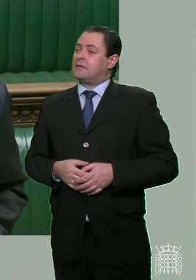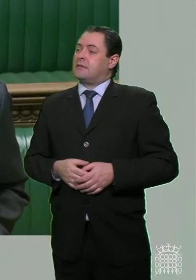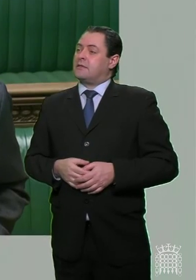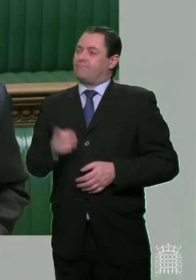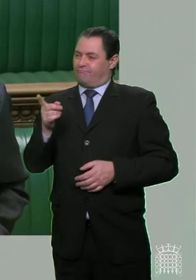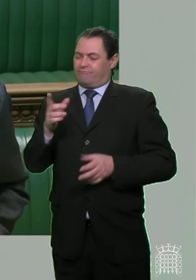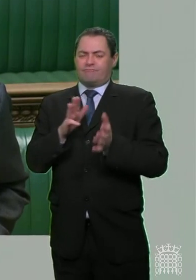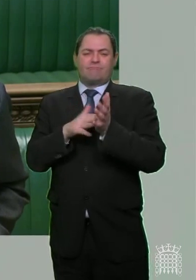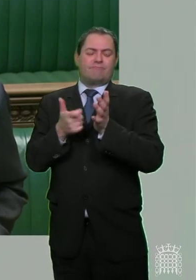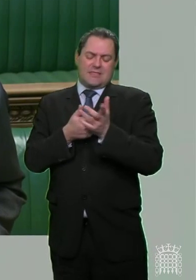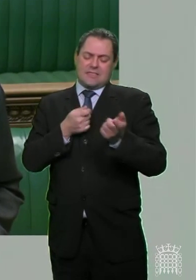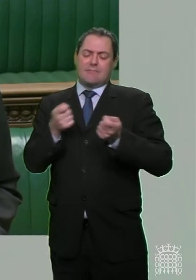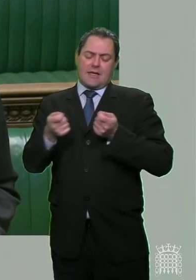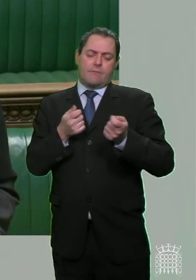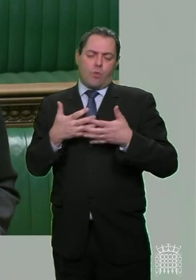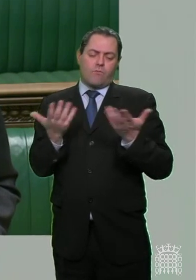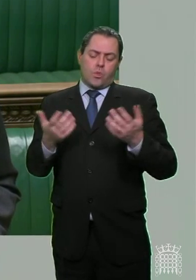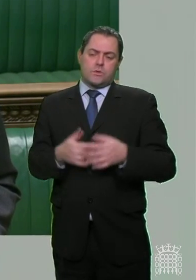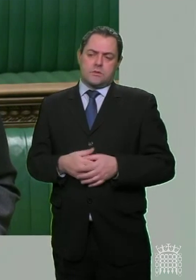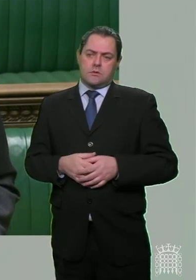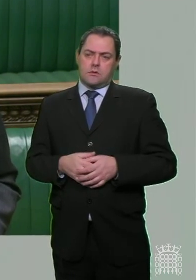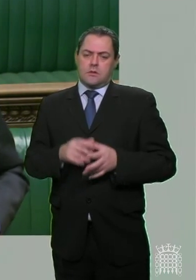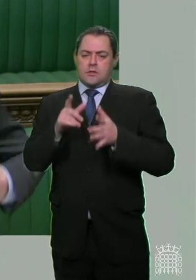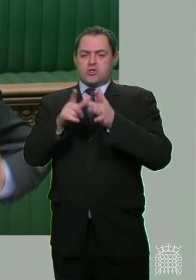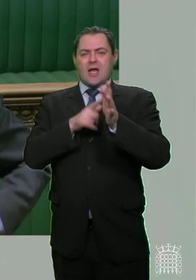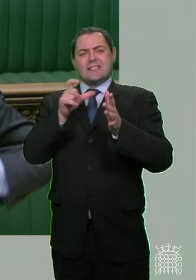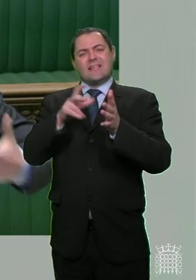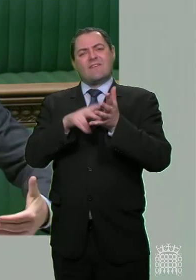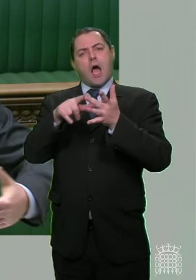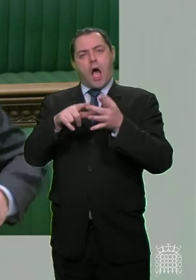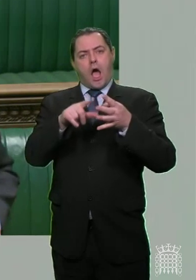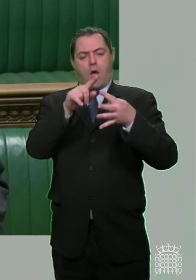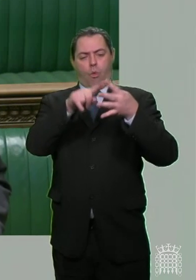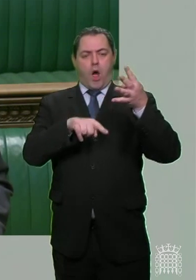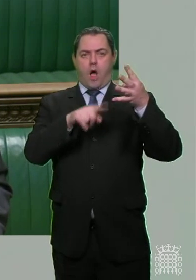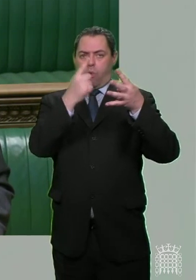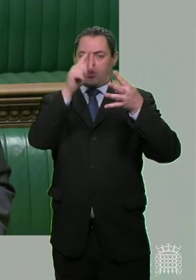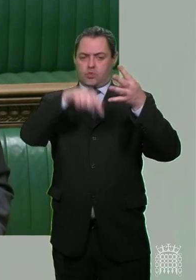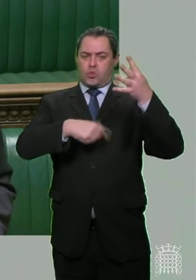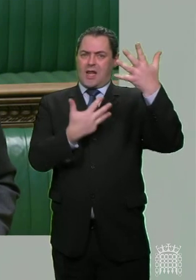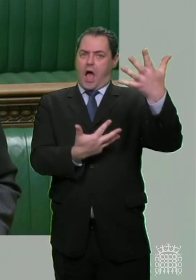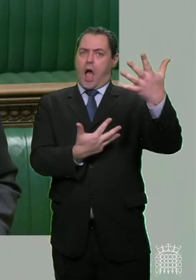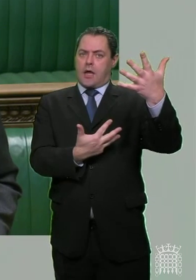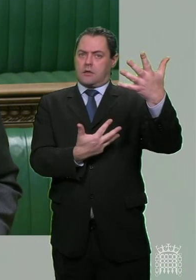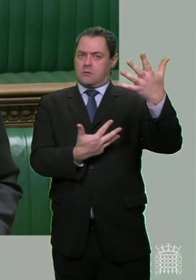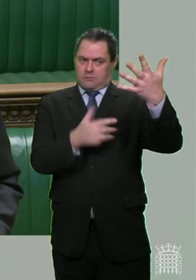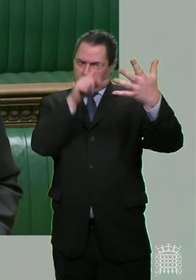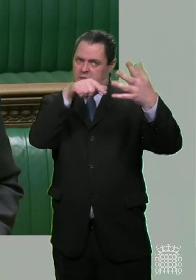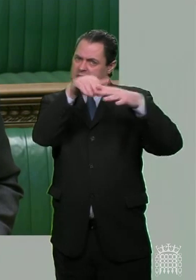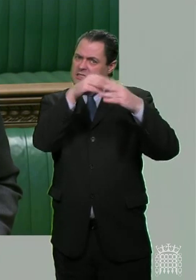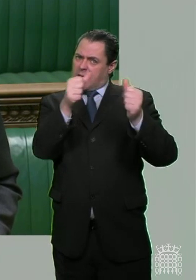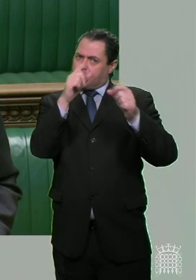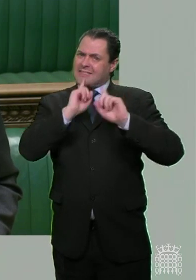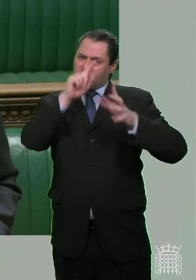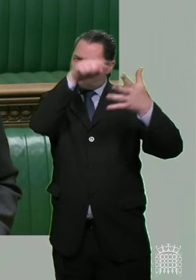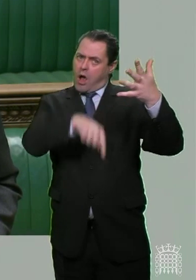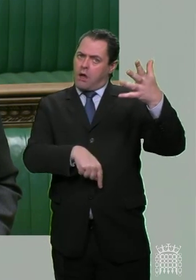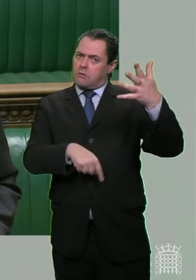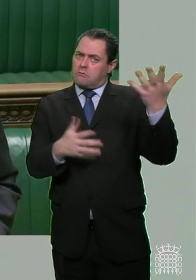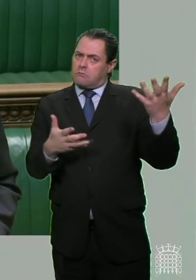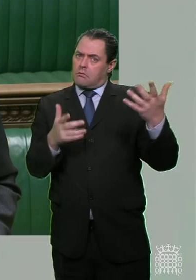Of course it follows that all teachers in JCVI groups 1 to 9 will be vaccinated as a matter of priority.